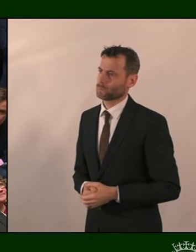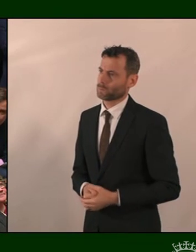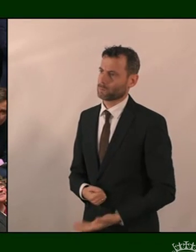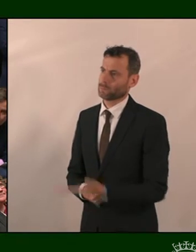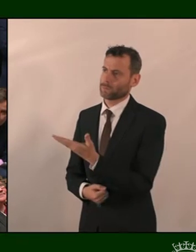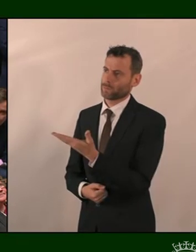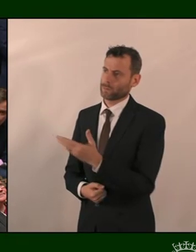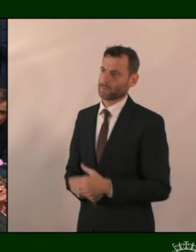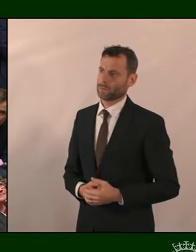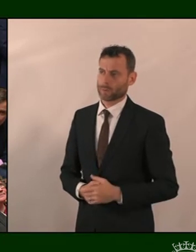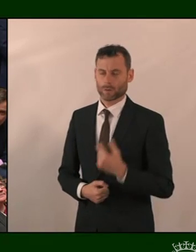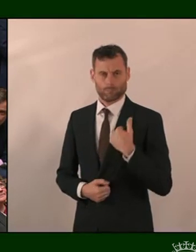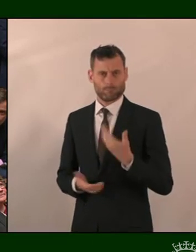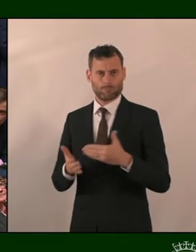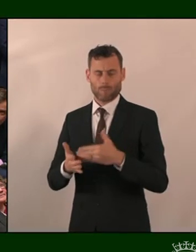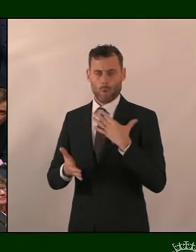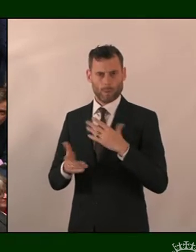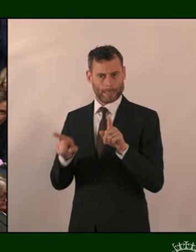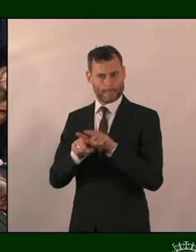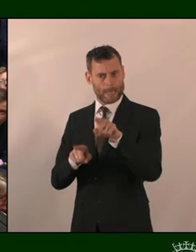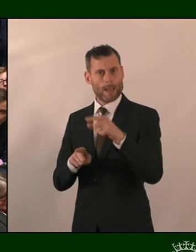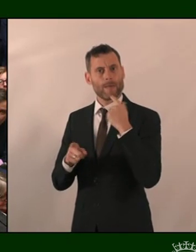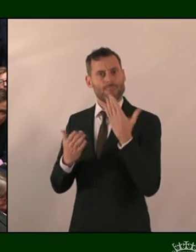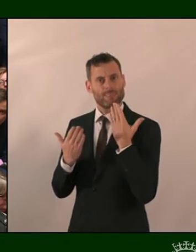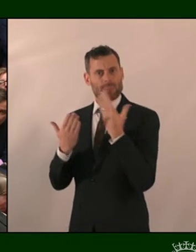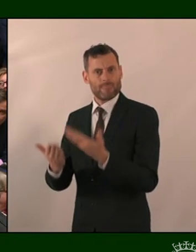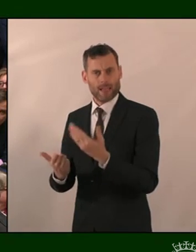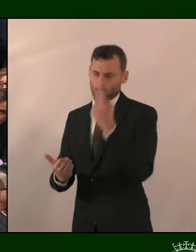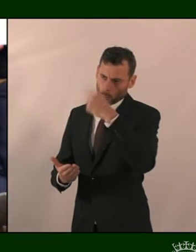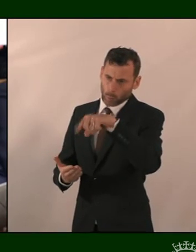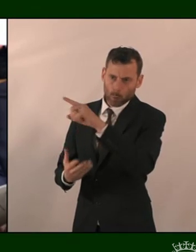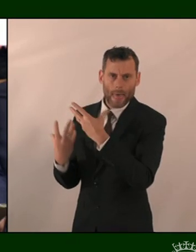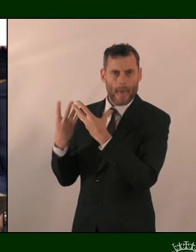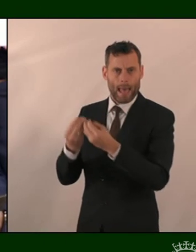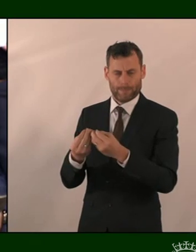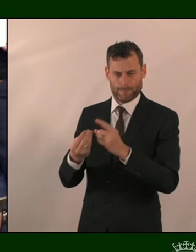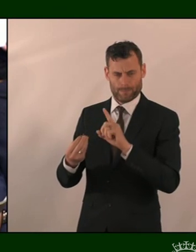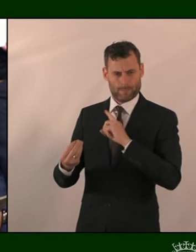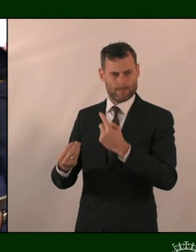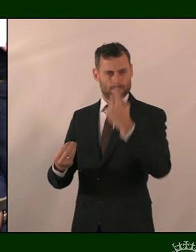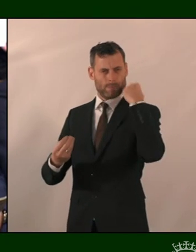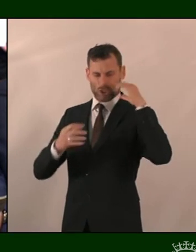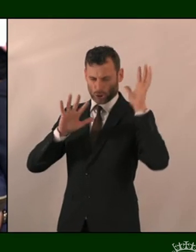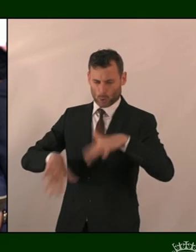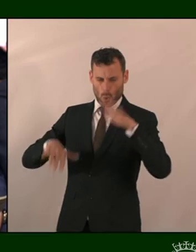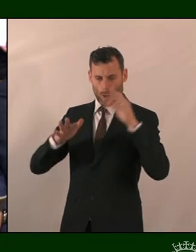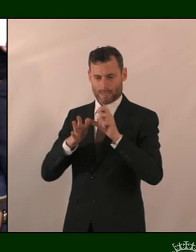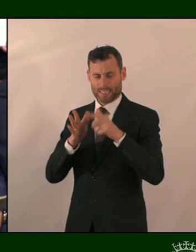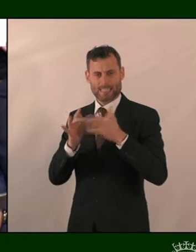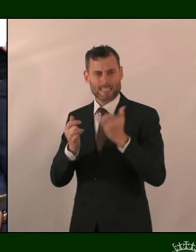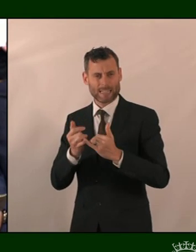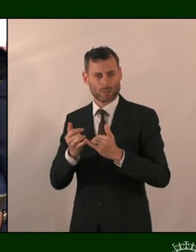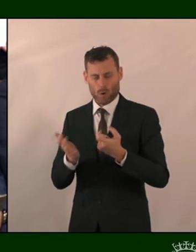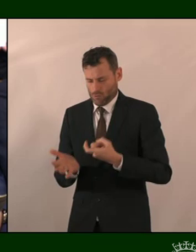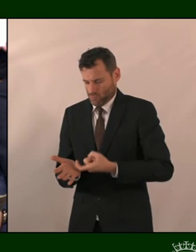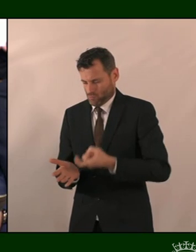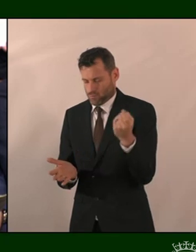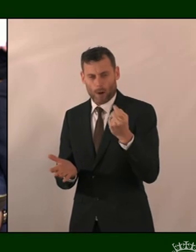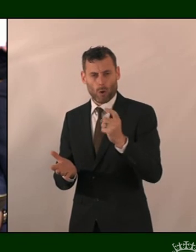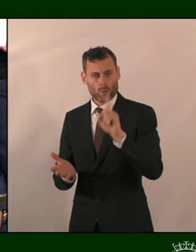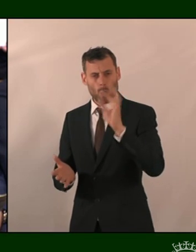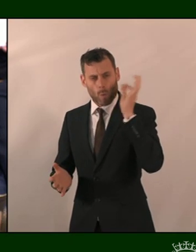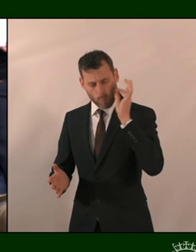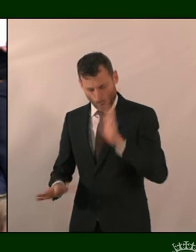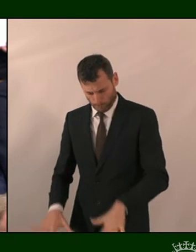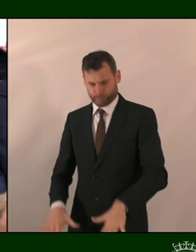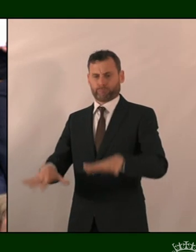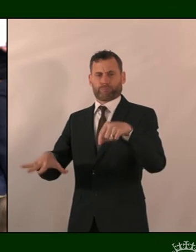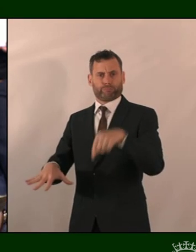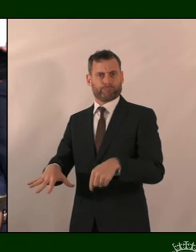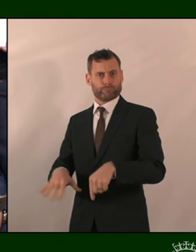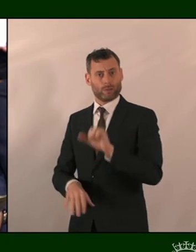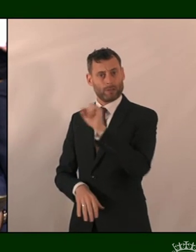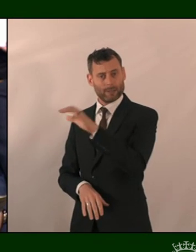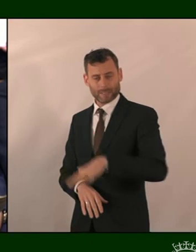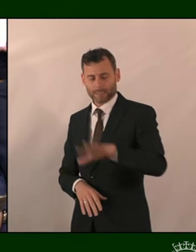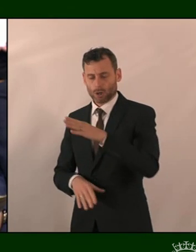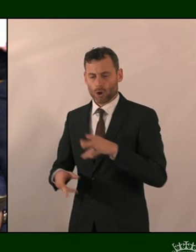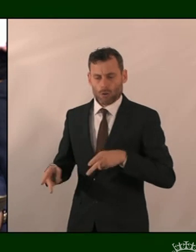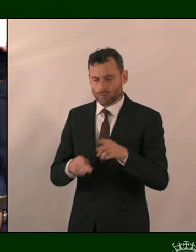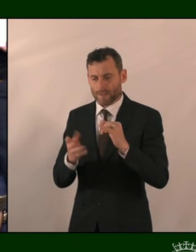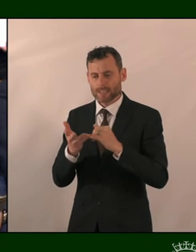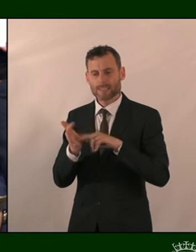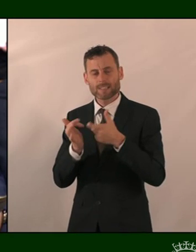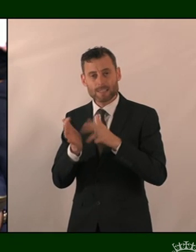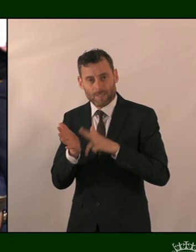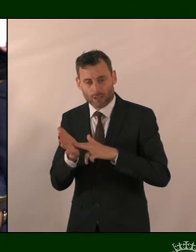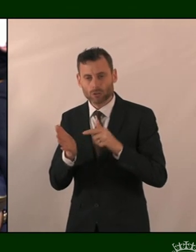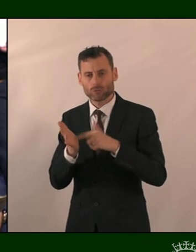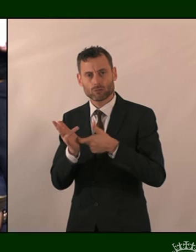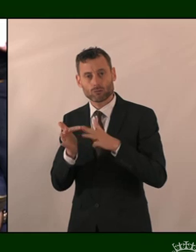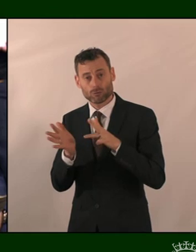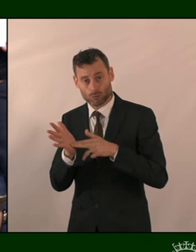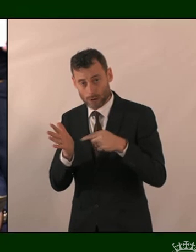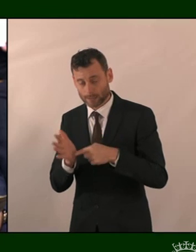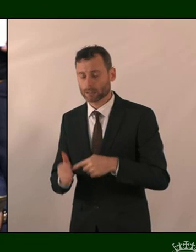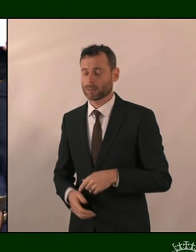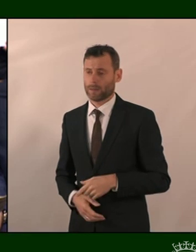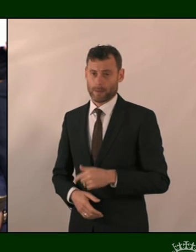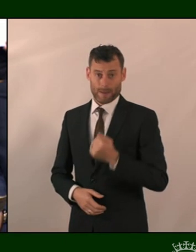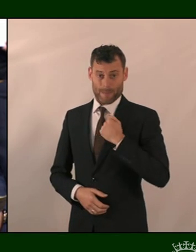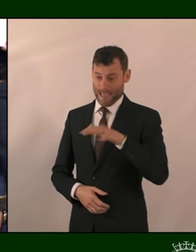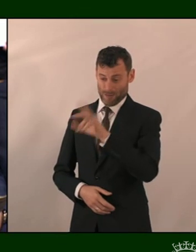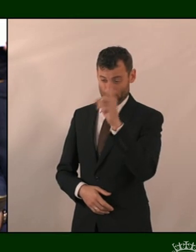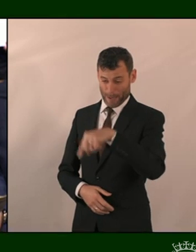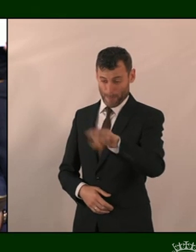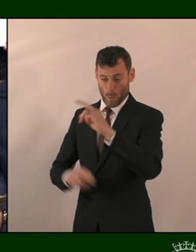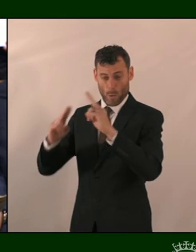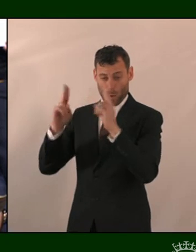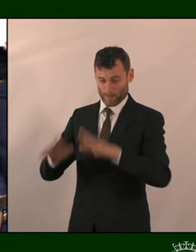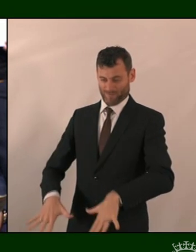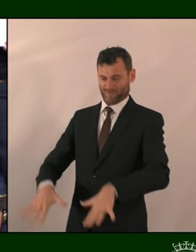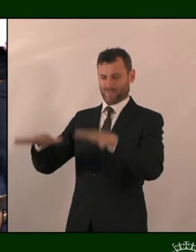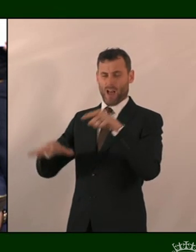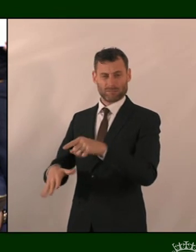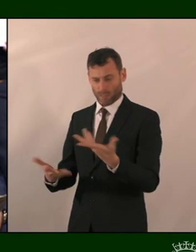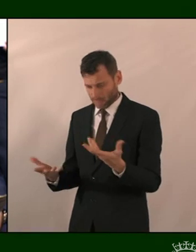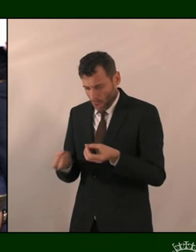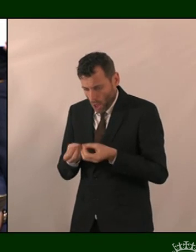I associate myself with the Prime Minister’s thanks to all those helping in the aftermath of Storm Dennis— It has brought record high water levels in the Rivers Severn and Trent, and over 100 properties in my constituency have been flooded, bringing misery to those affected.